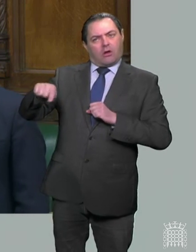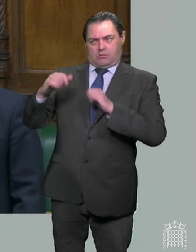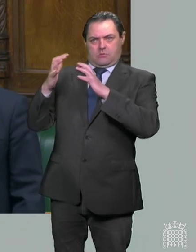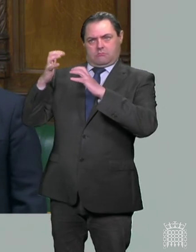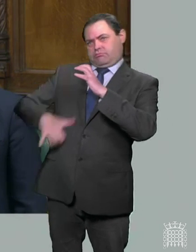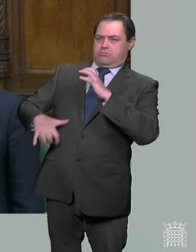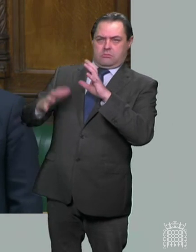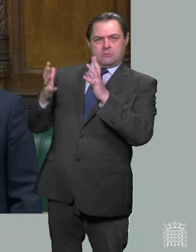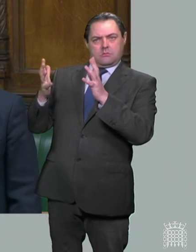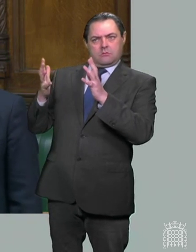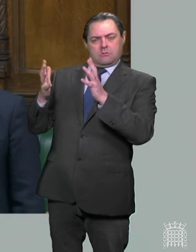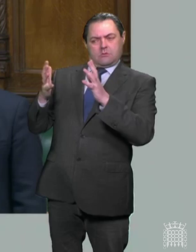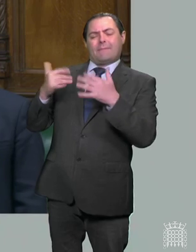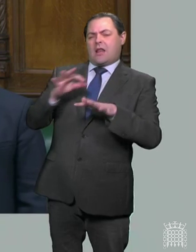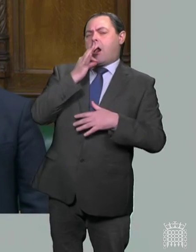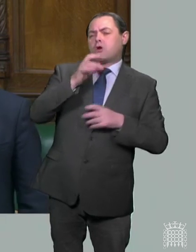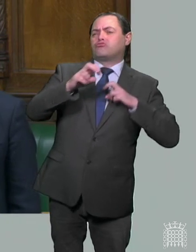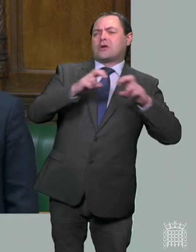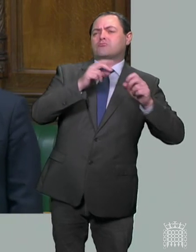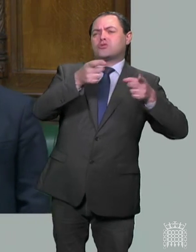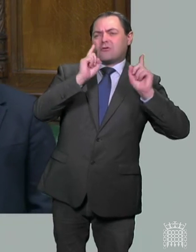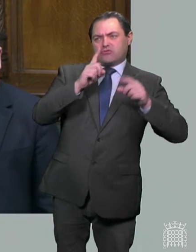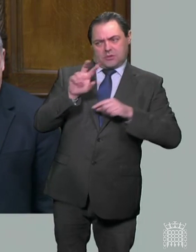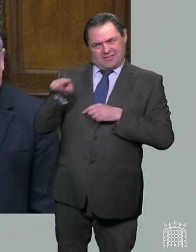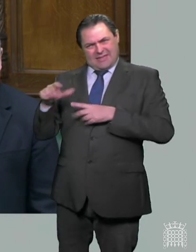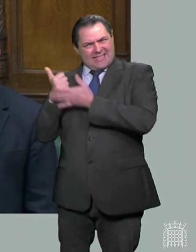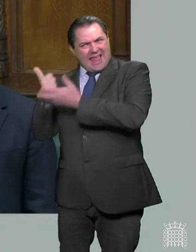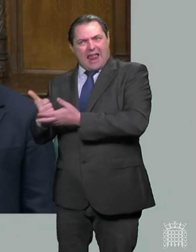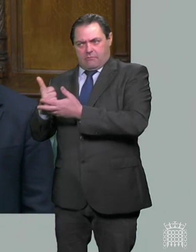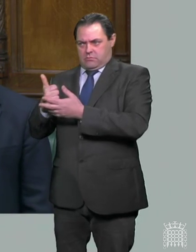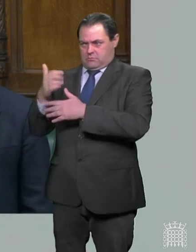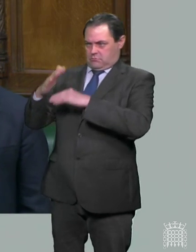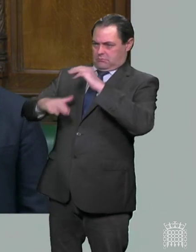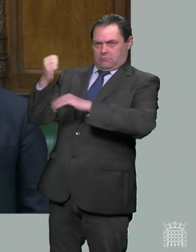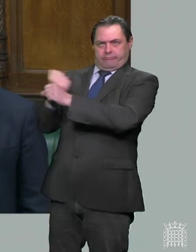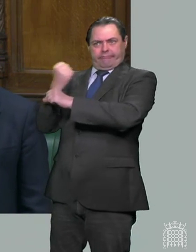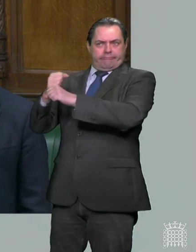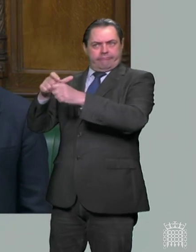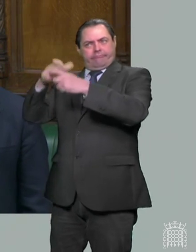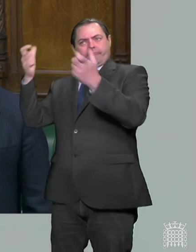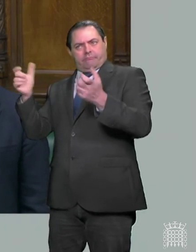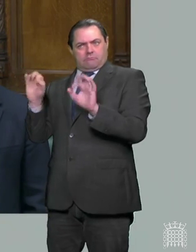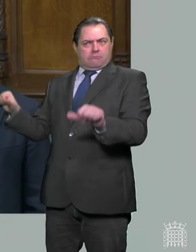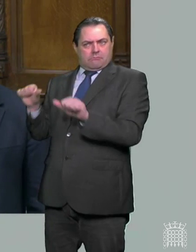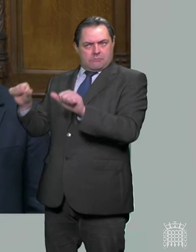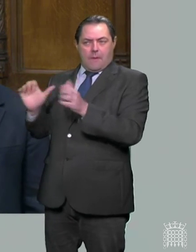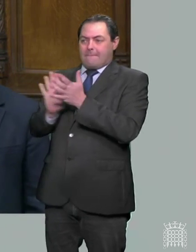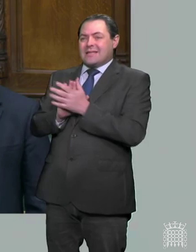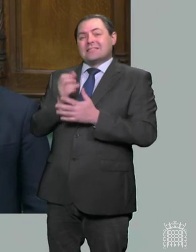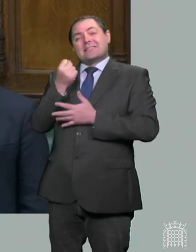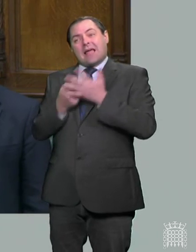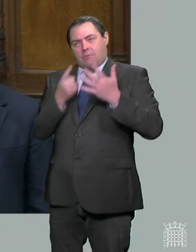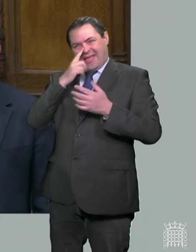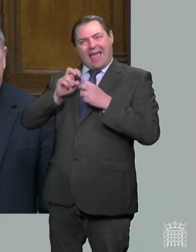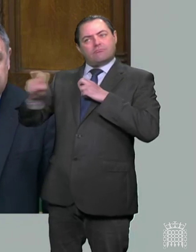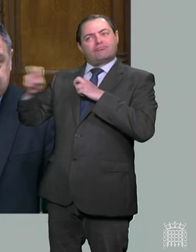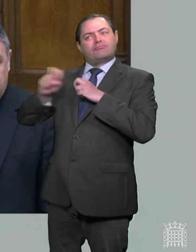I have asked the Transport Secretary to intervene and build back better and fairer to allow access for people with disabilities.